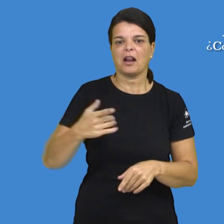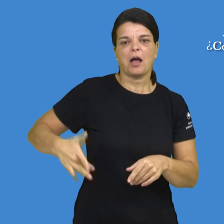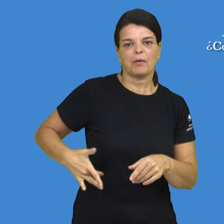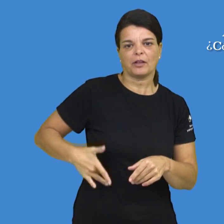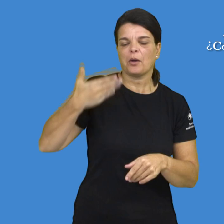hígado